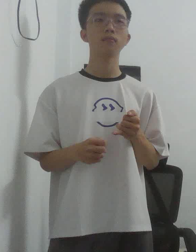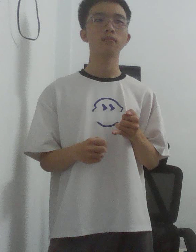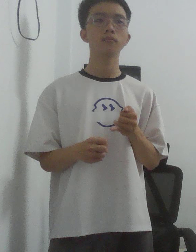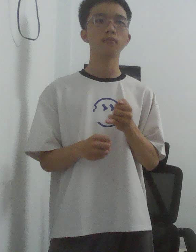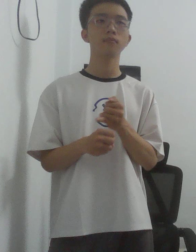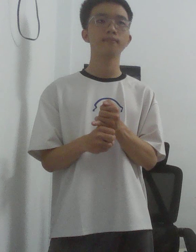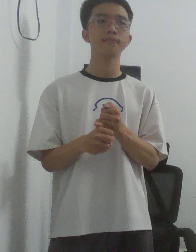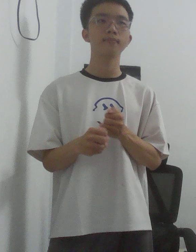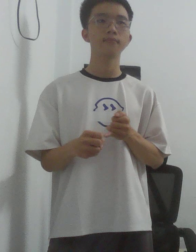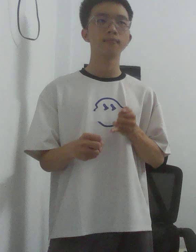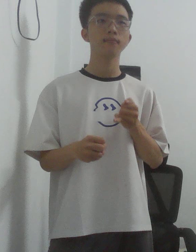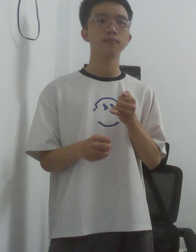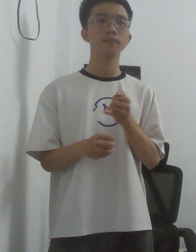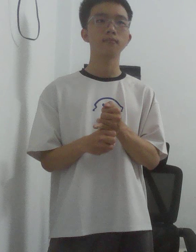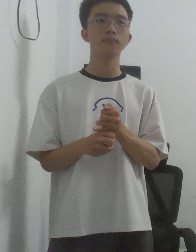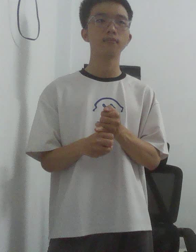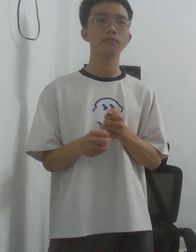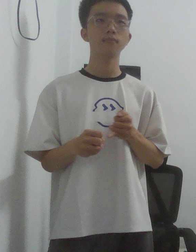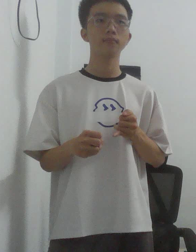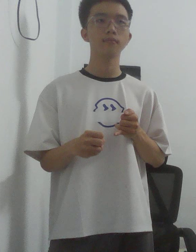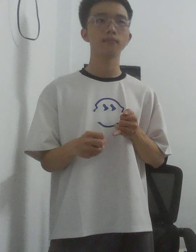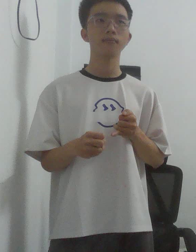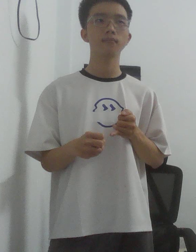cuoi nam